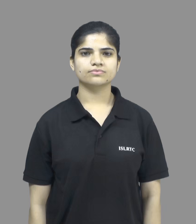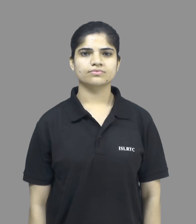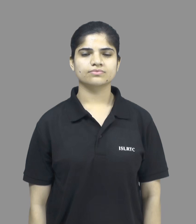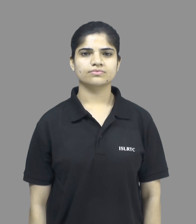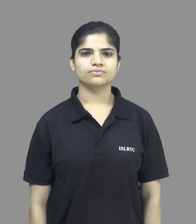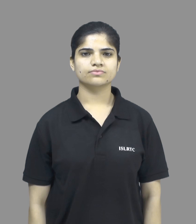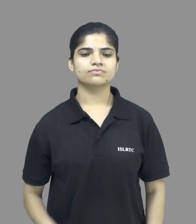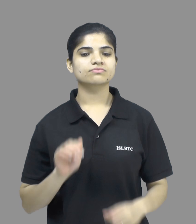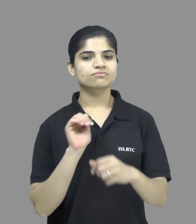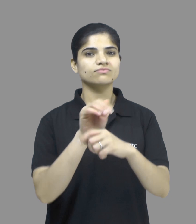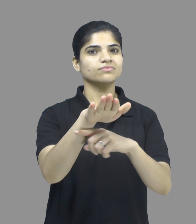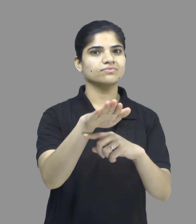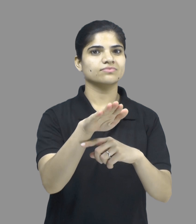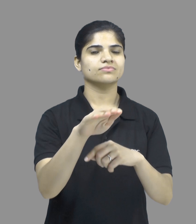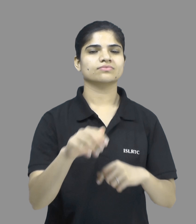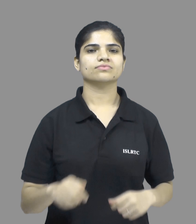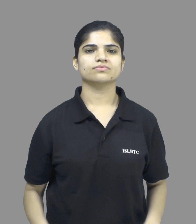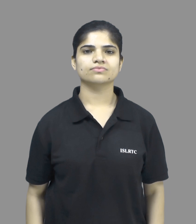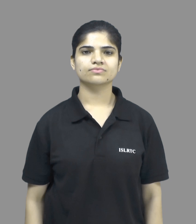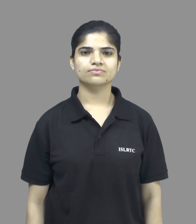Send